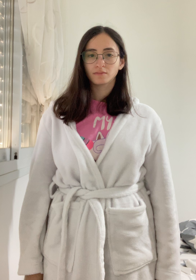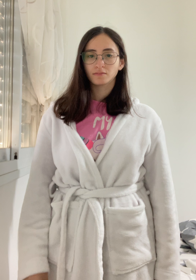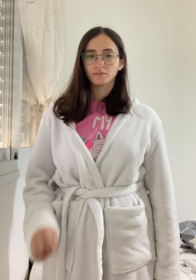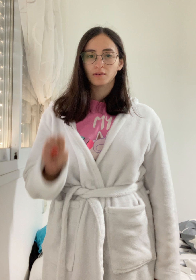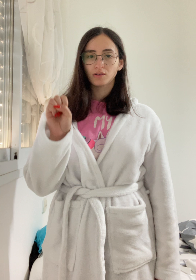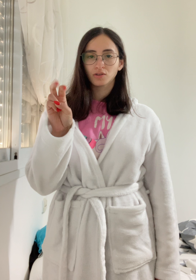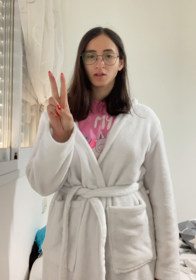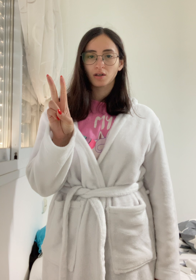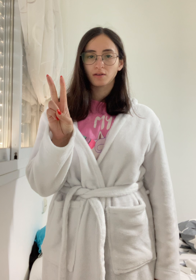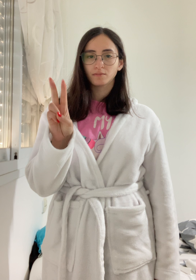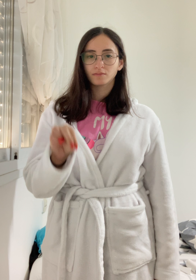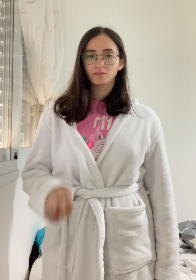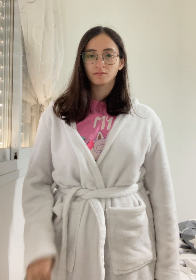שניים